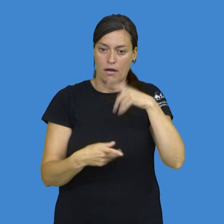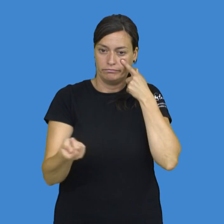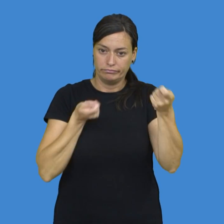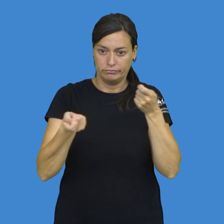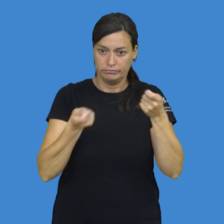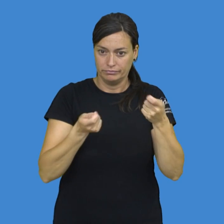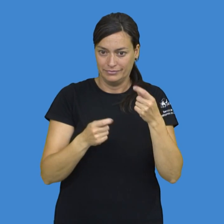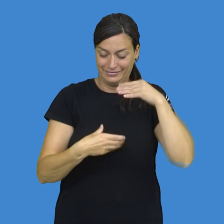control